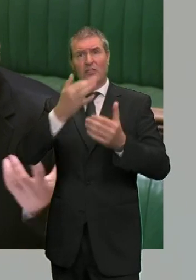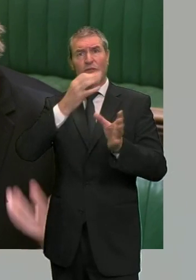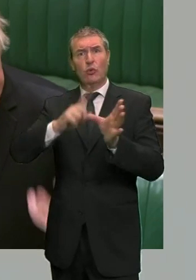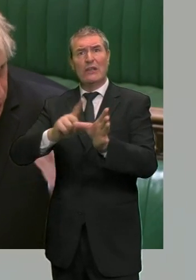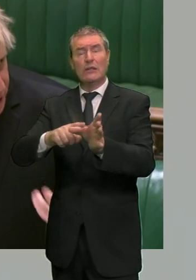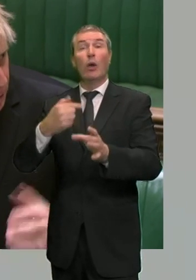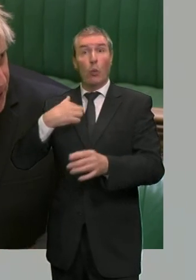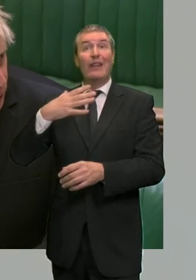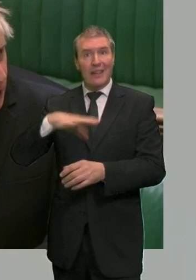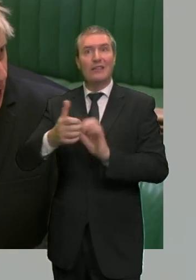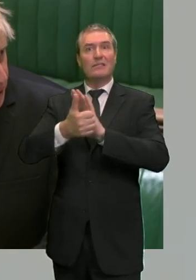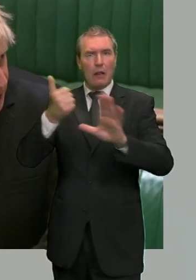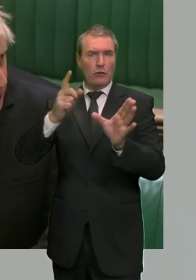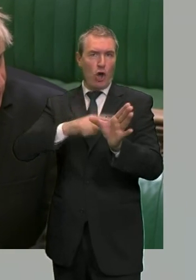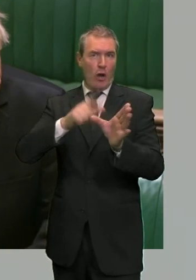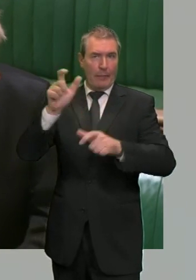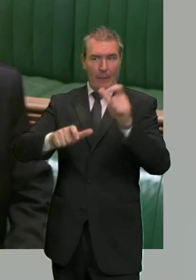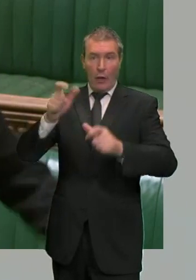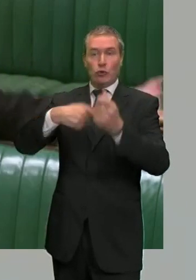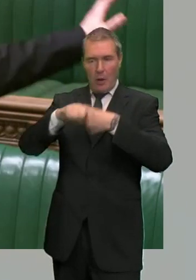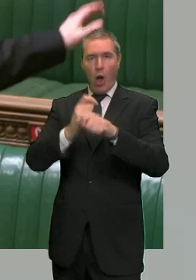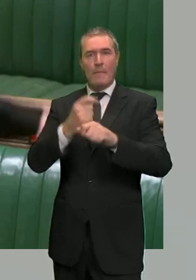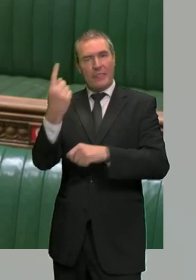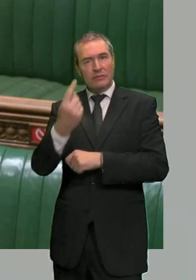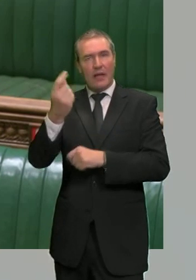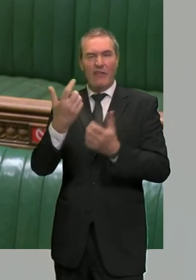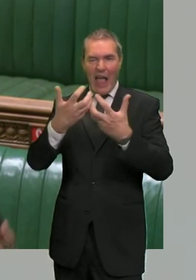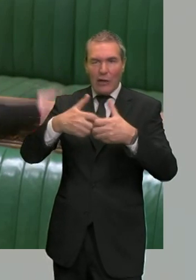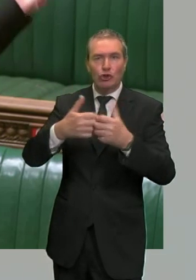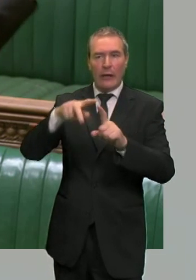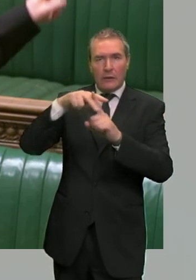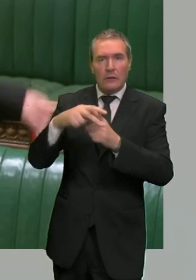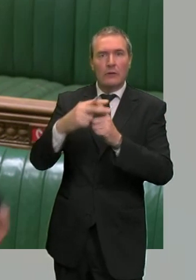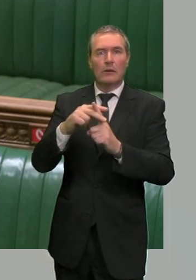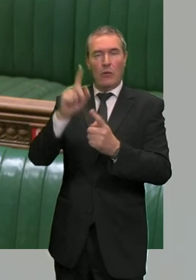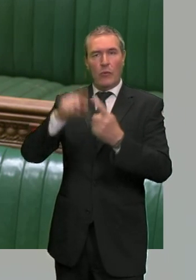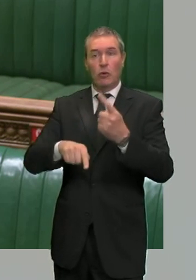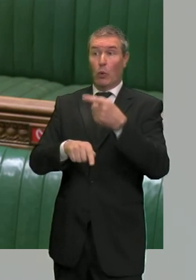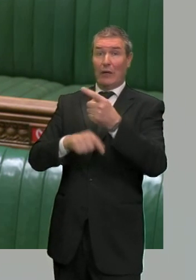We will need skilled young people to go into engineering, and that is why we put in the T-levels.